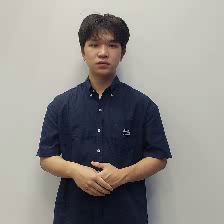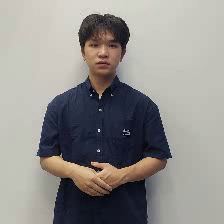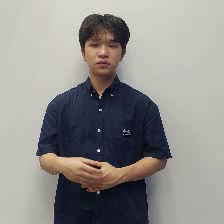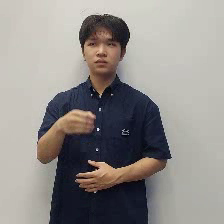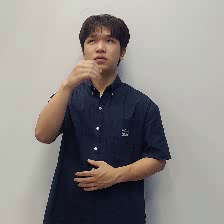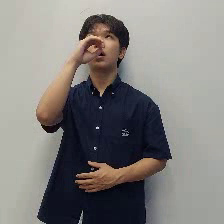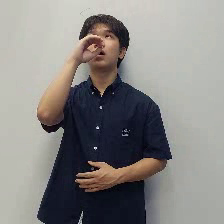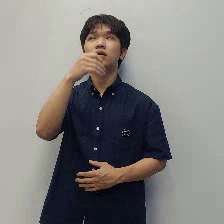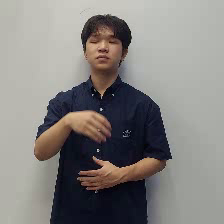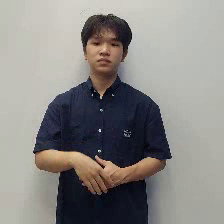Uống